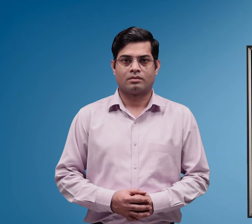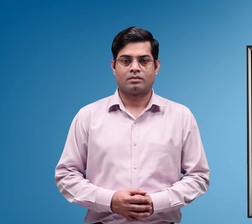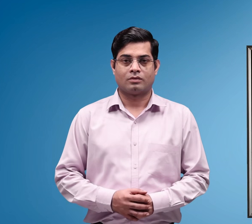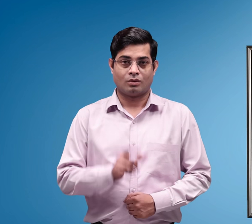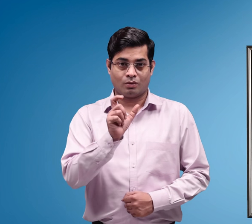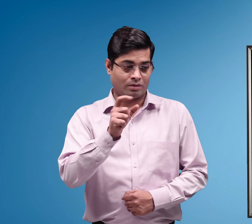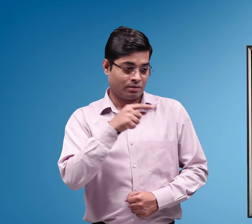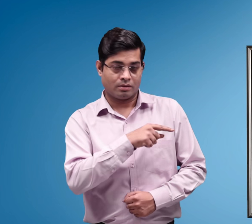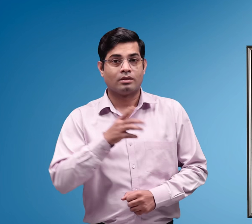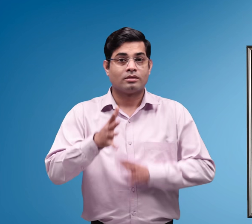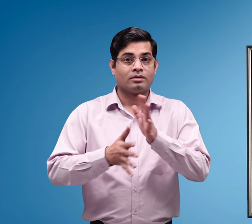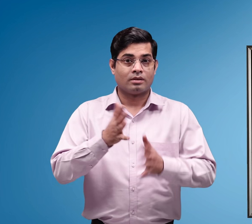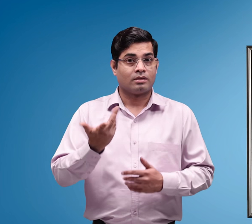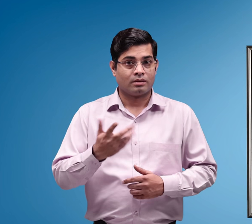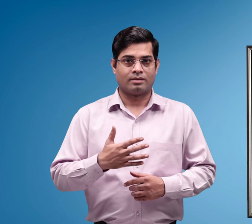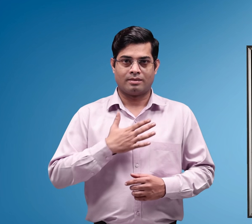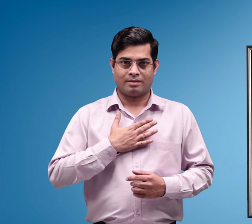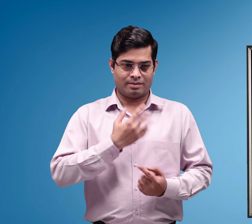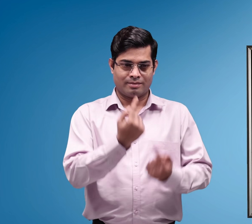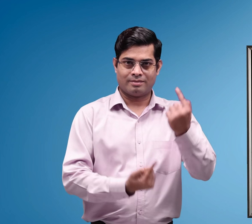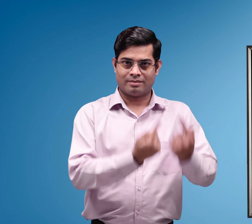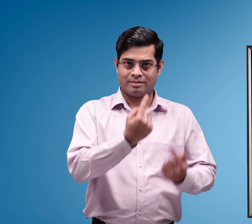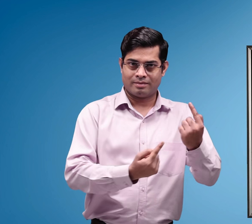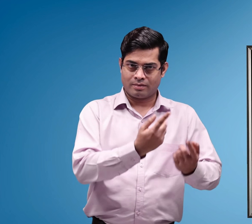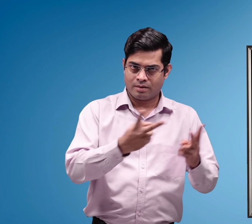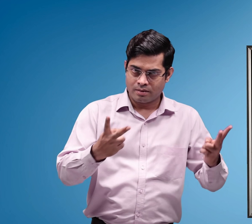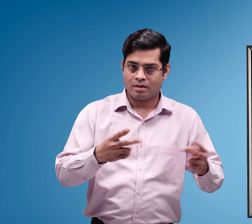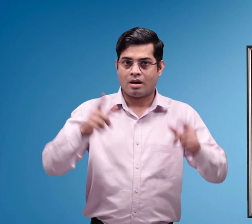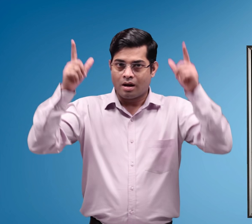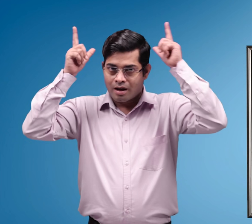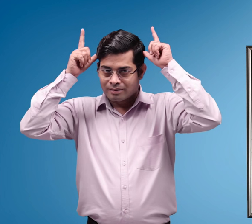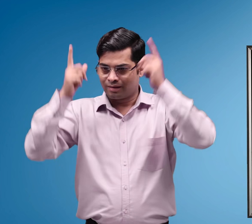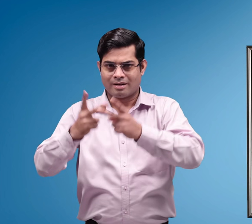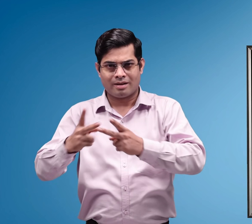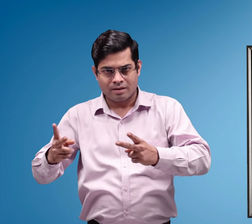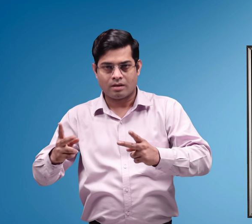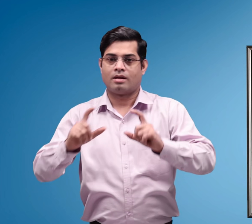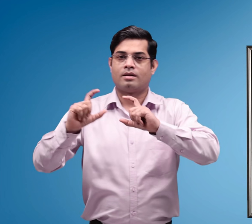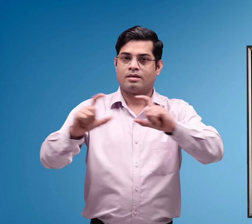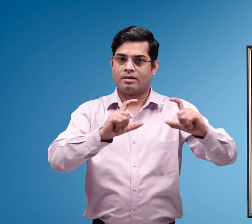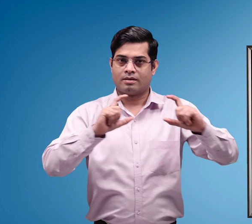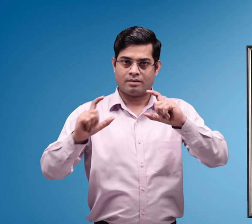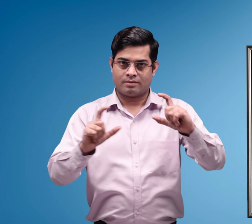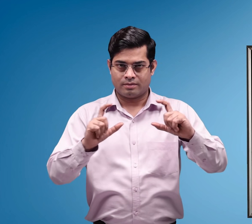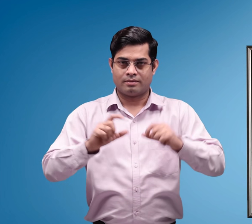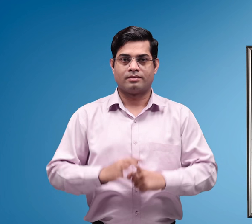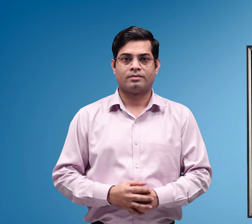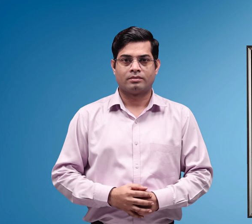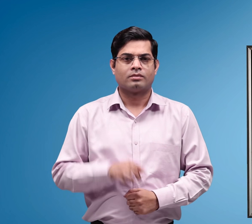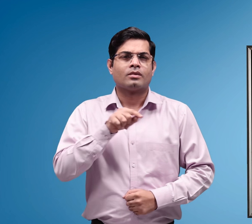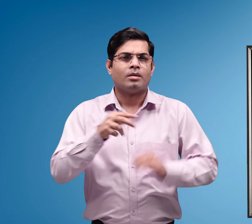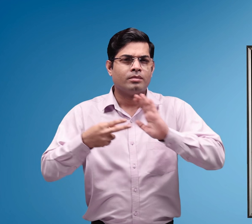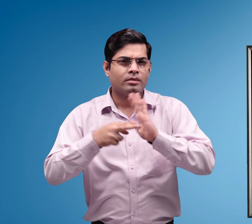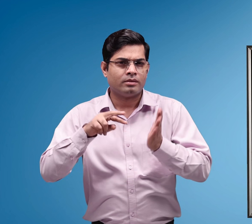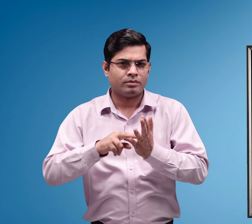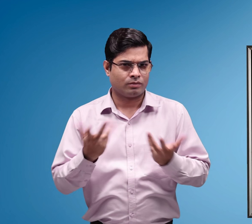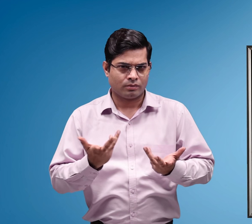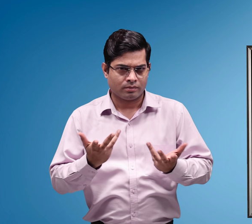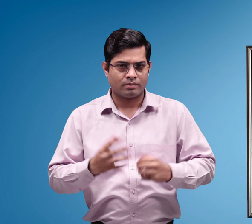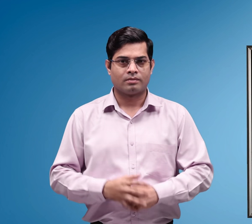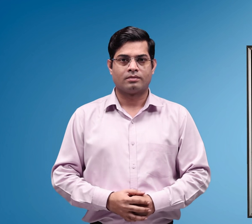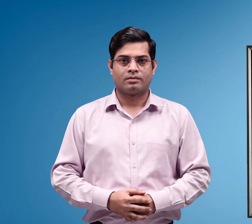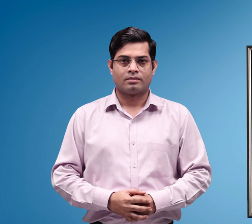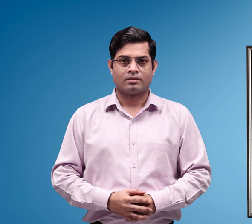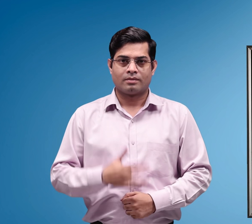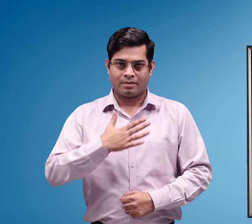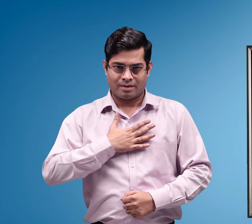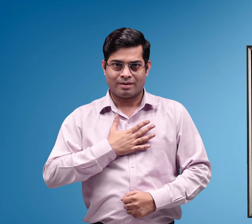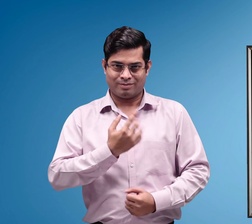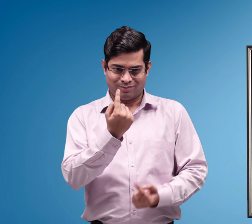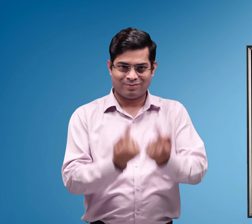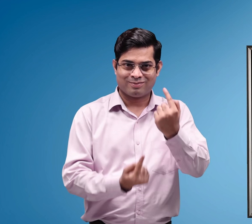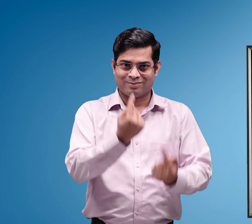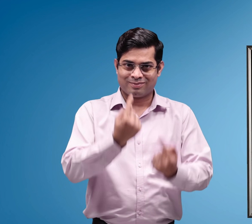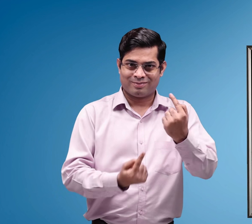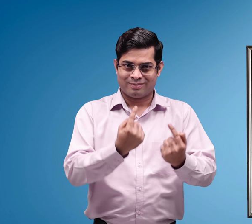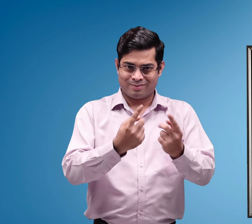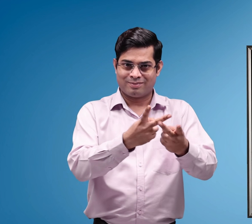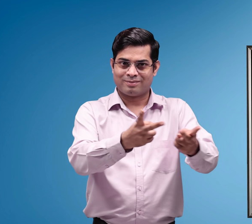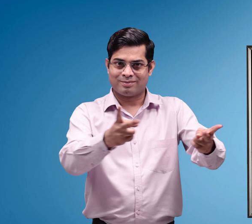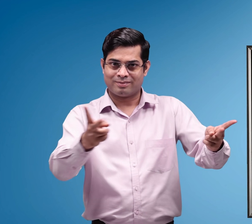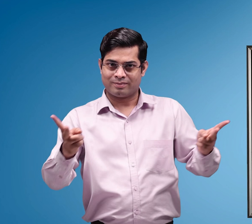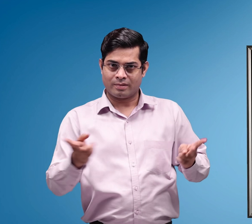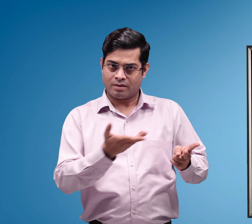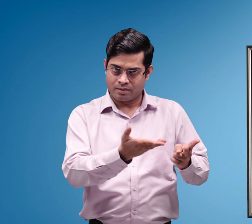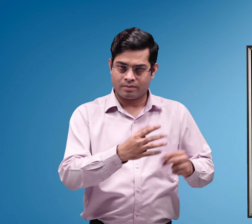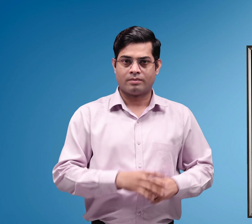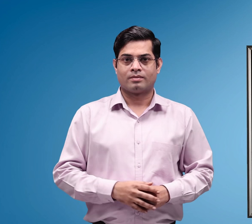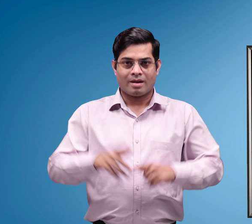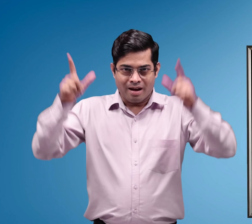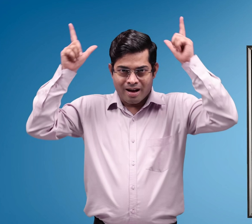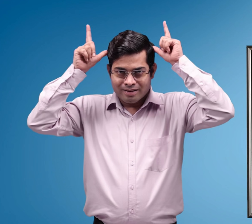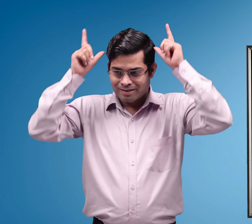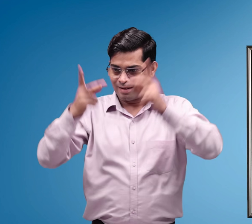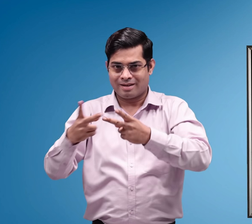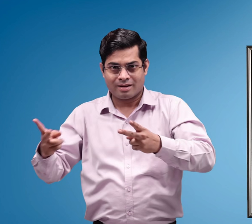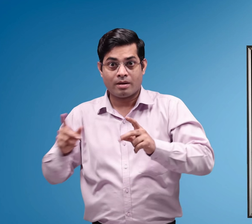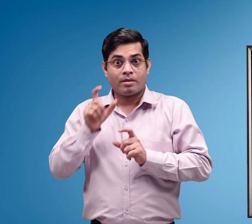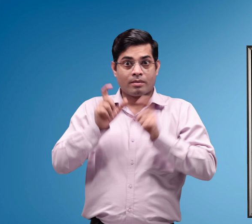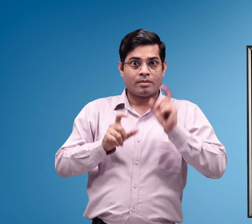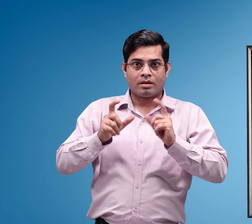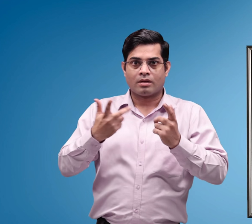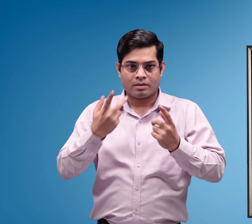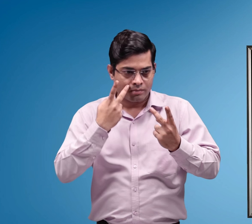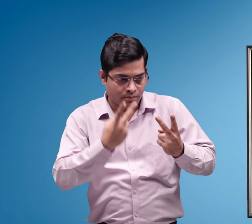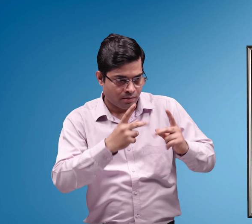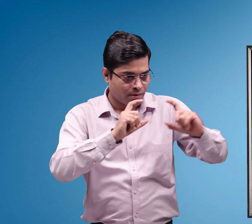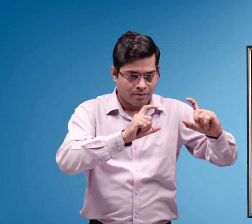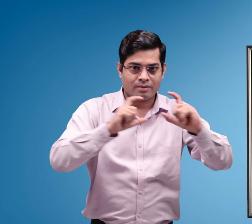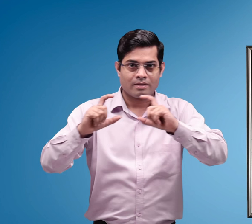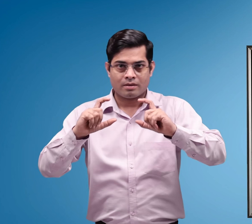domestication, domesticate This sign means domesticate or domestication. Domestication is the name given to the process in which people grow plants and look after animals.